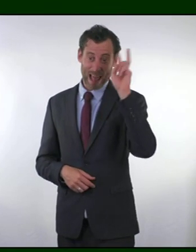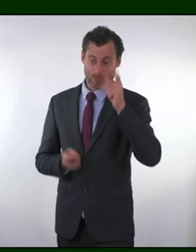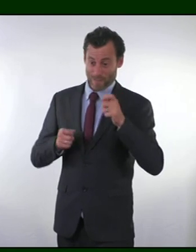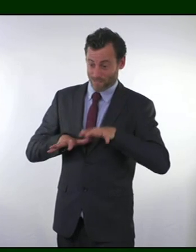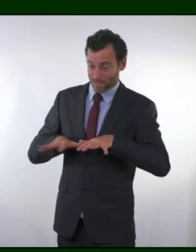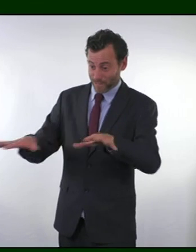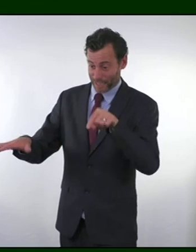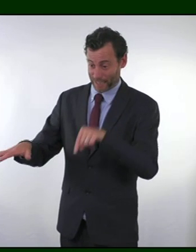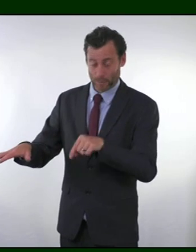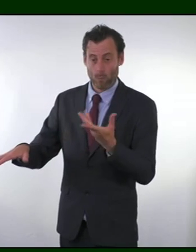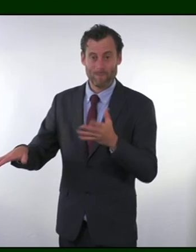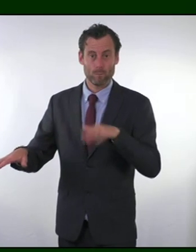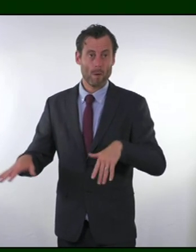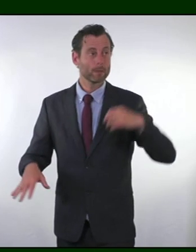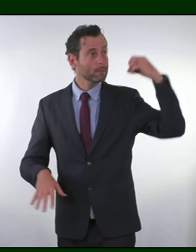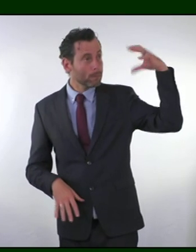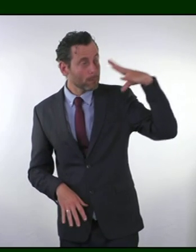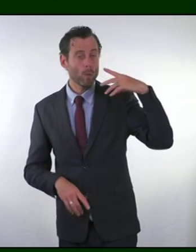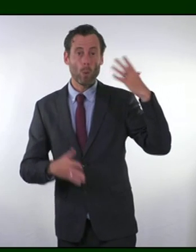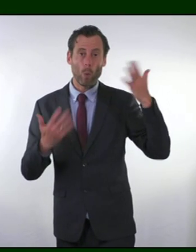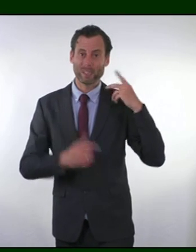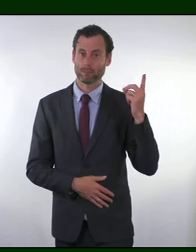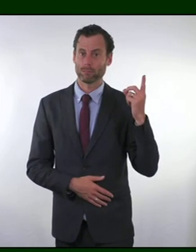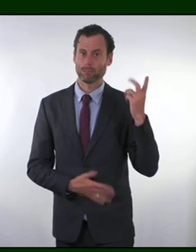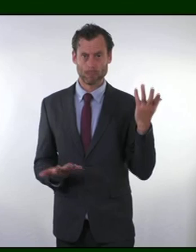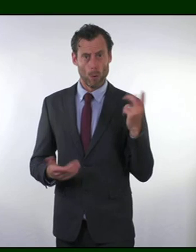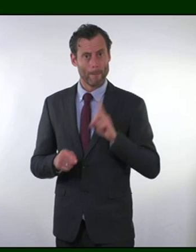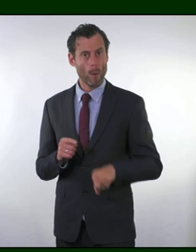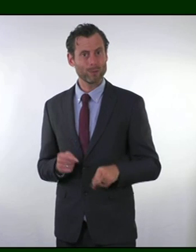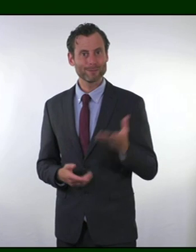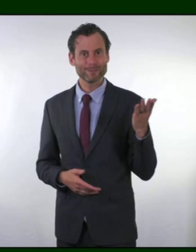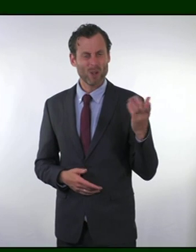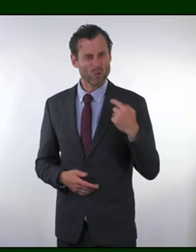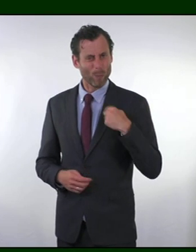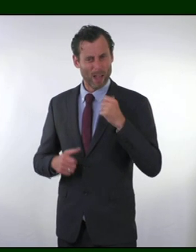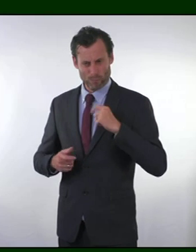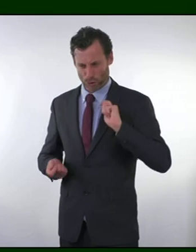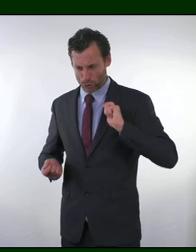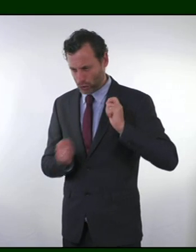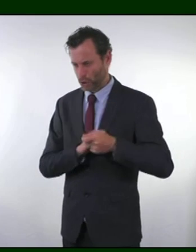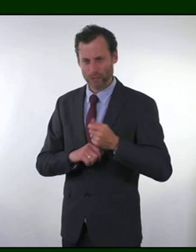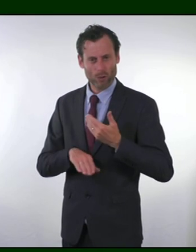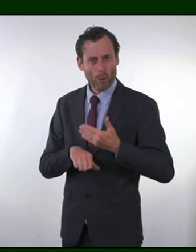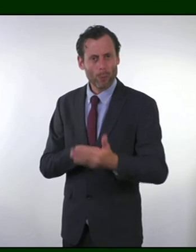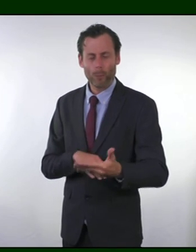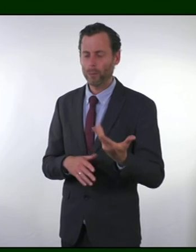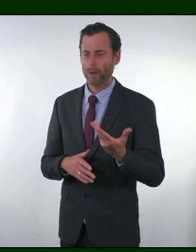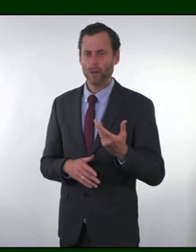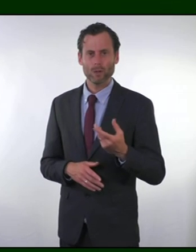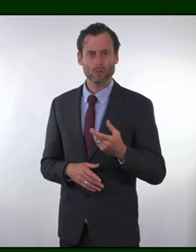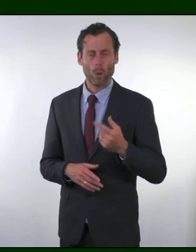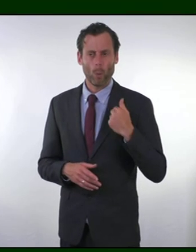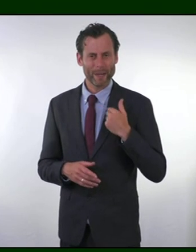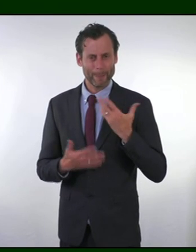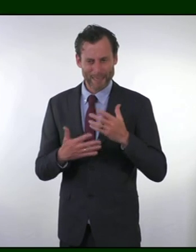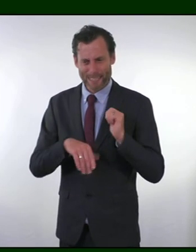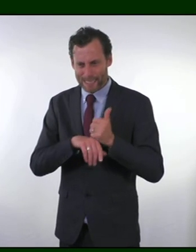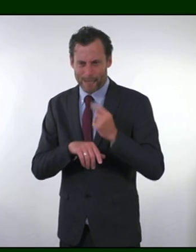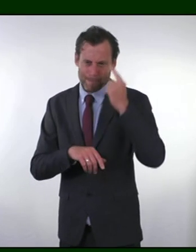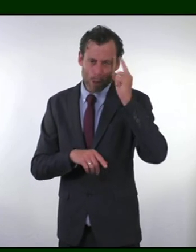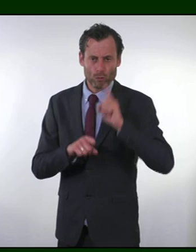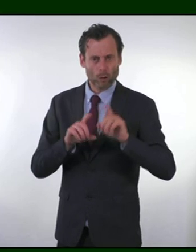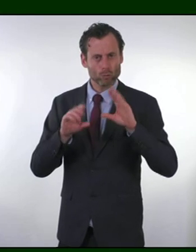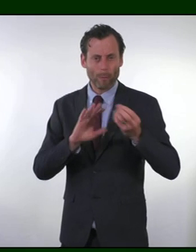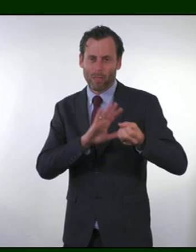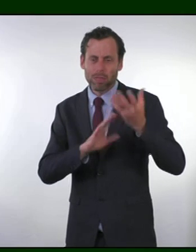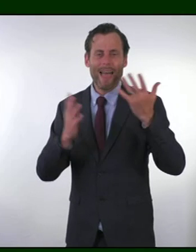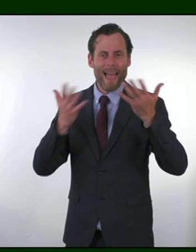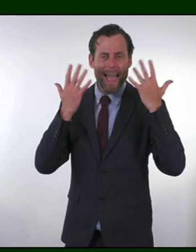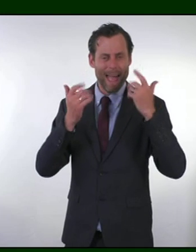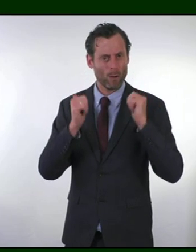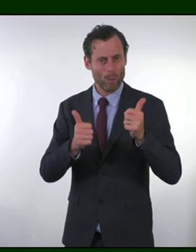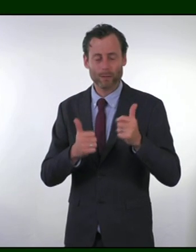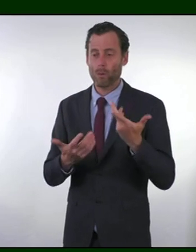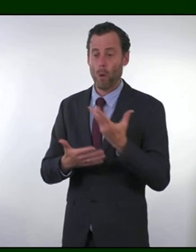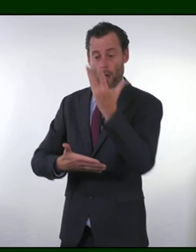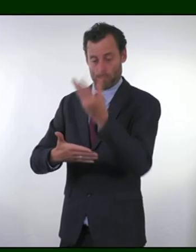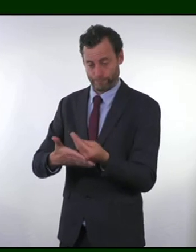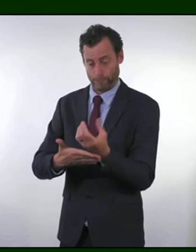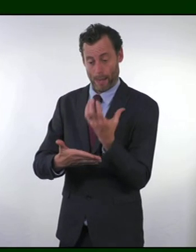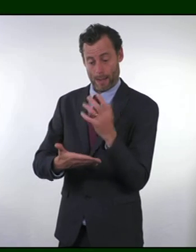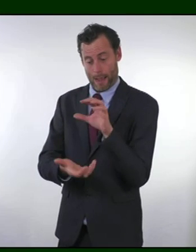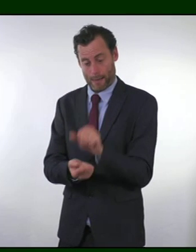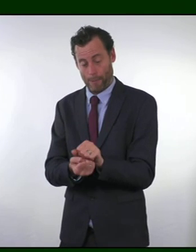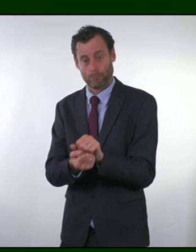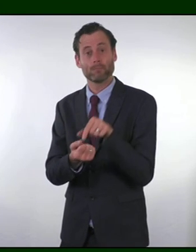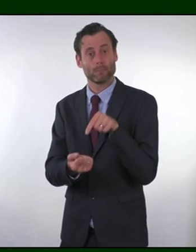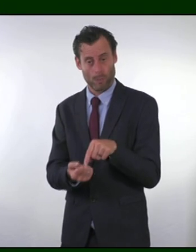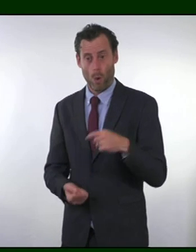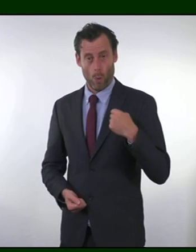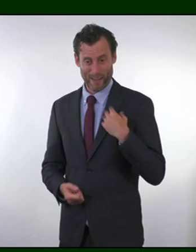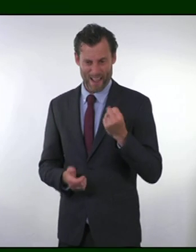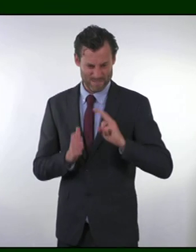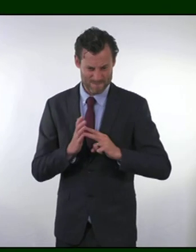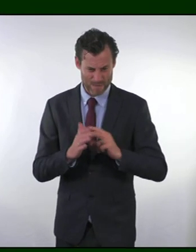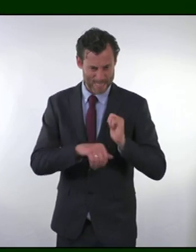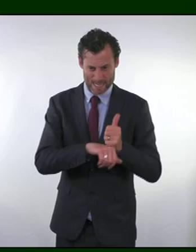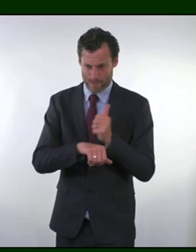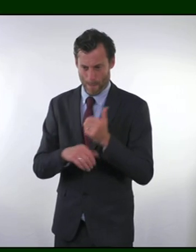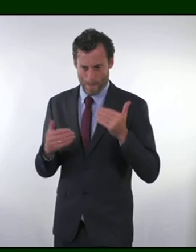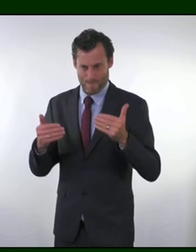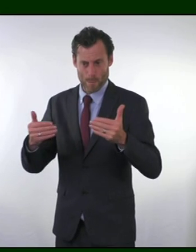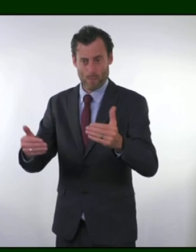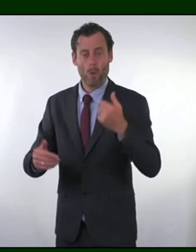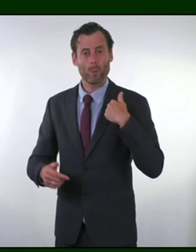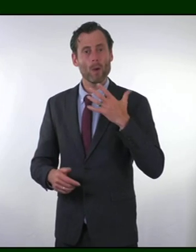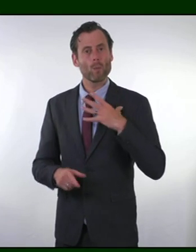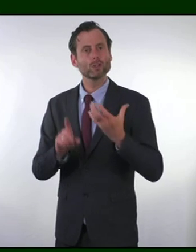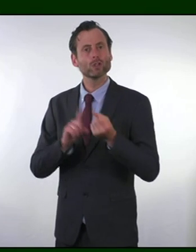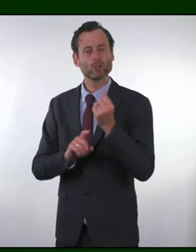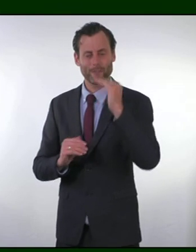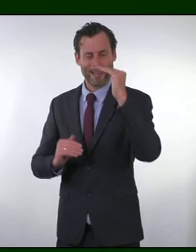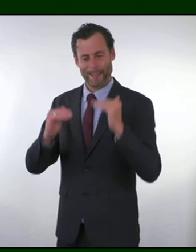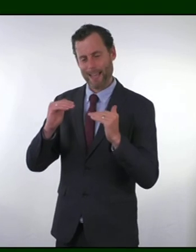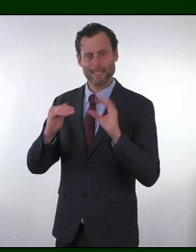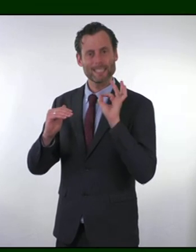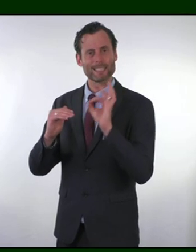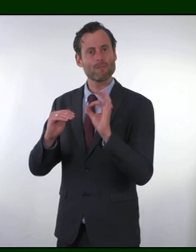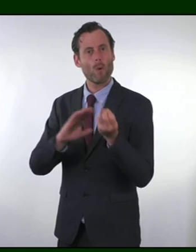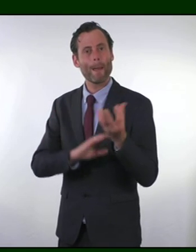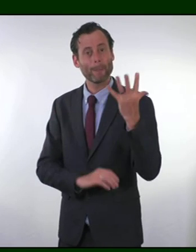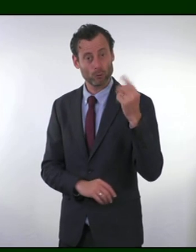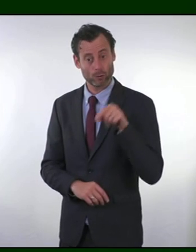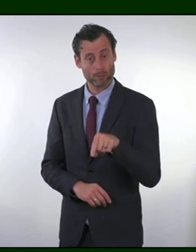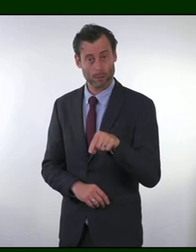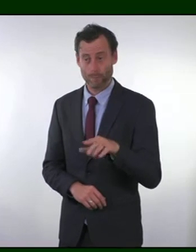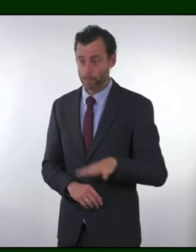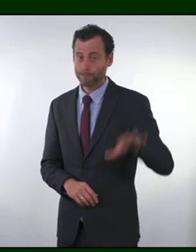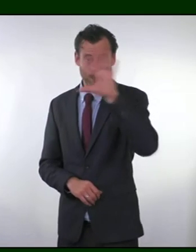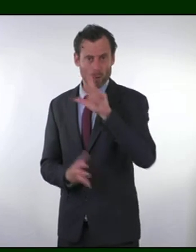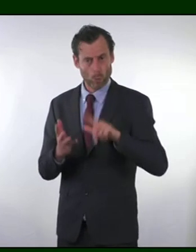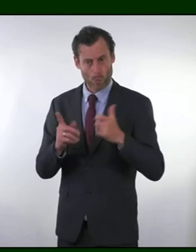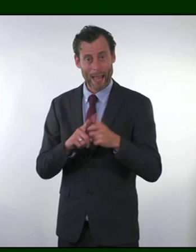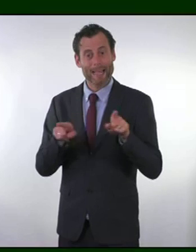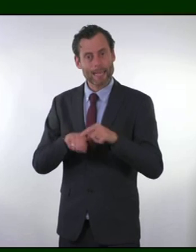We are building on our progress. That has happened under a Conservative Government, and whether it is through our nature for climate fund, our measures to tackle air quality, or new technologies such as direct air capture or carbon capture and storage, this Government will ensure that we meet our net zero obligations and do so in a way that creates jobs in every part of our United Kingdom.